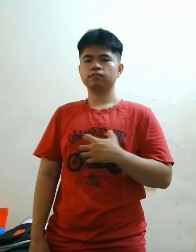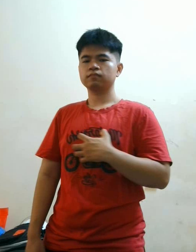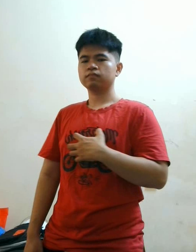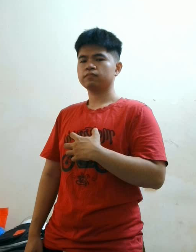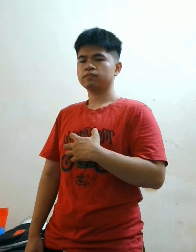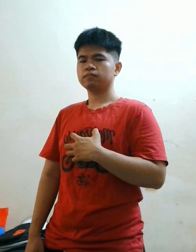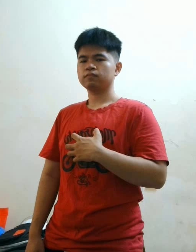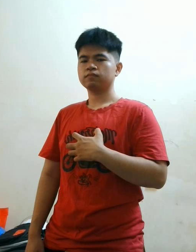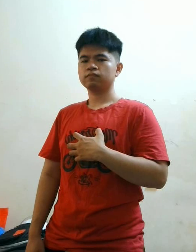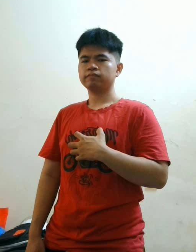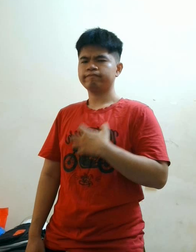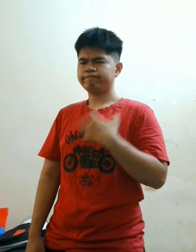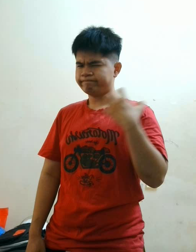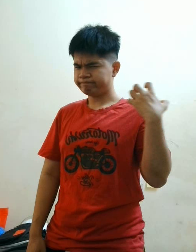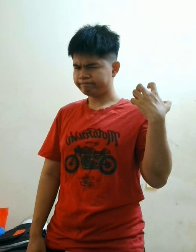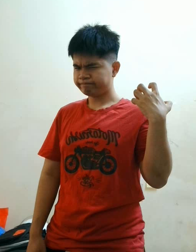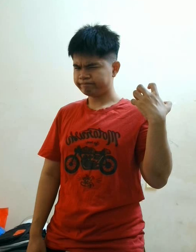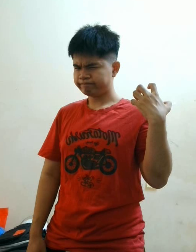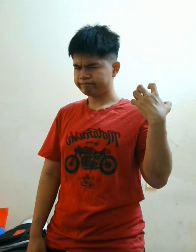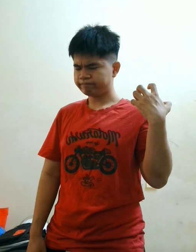tuc gian